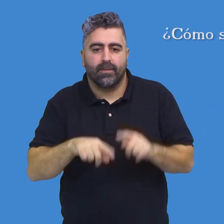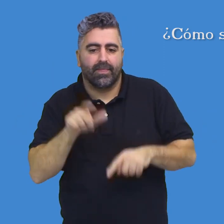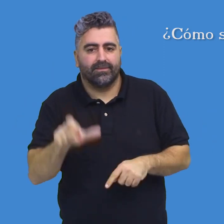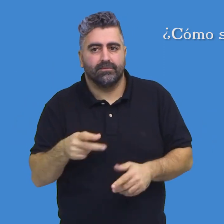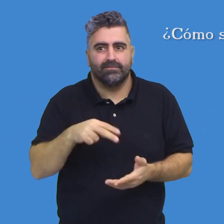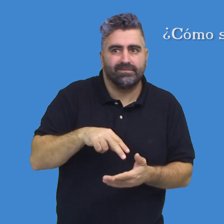persona